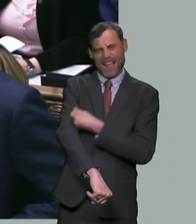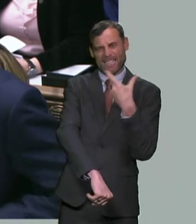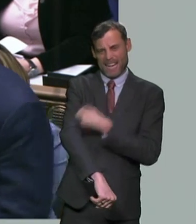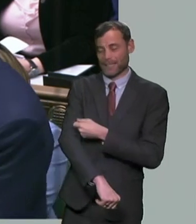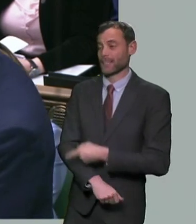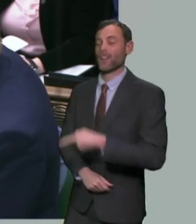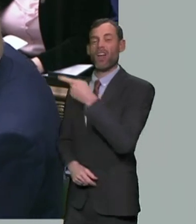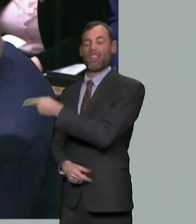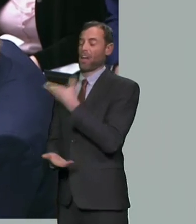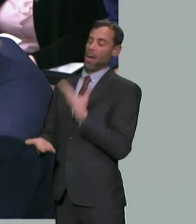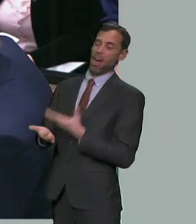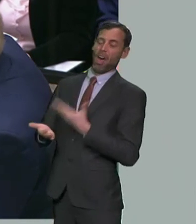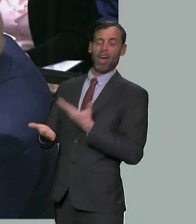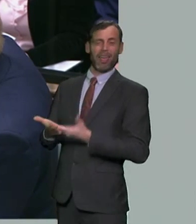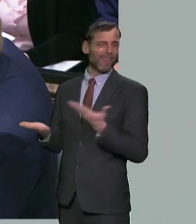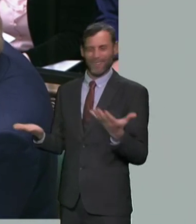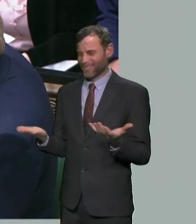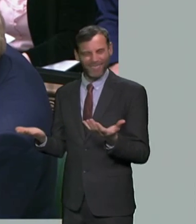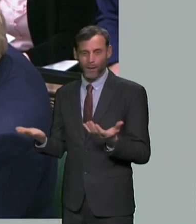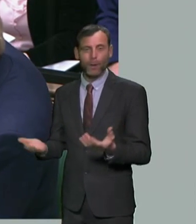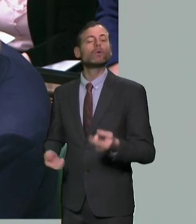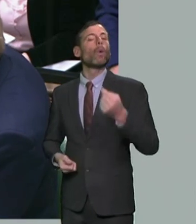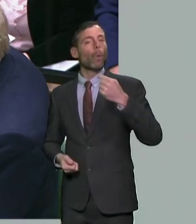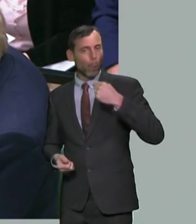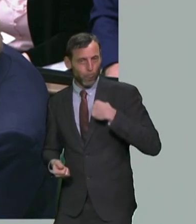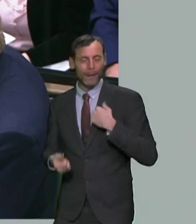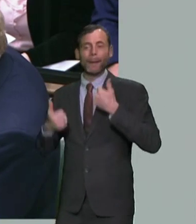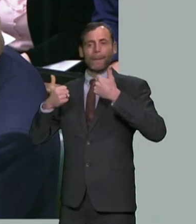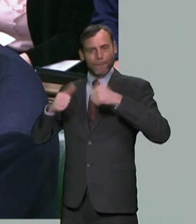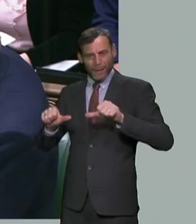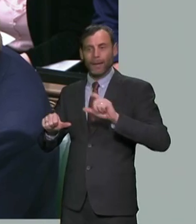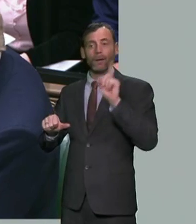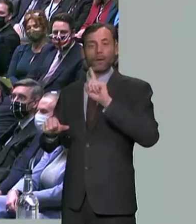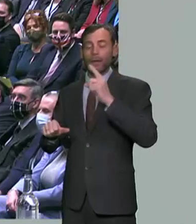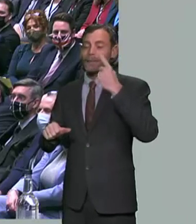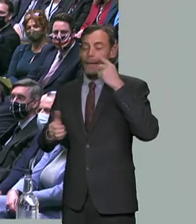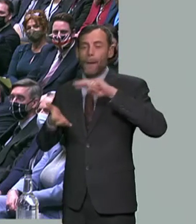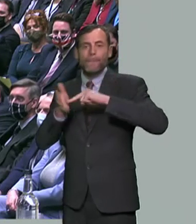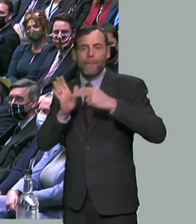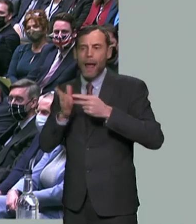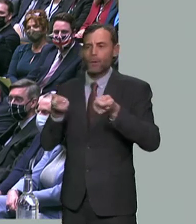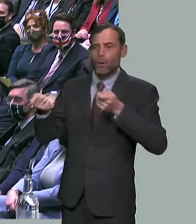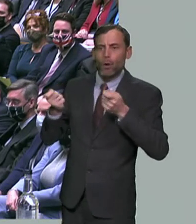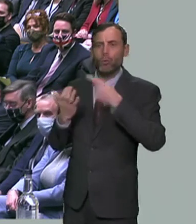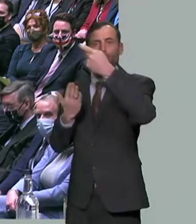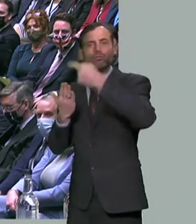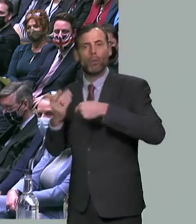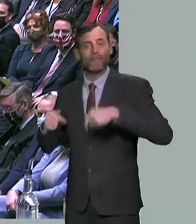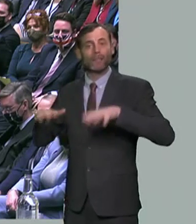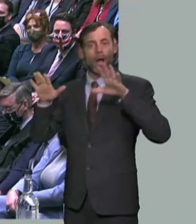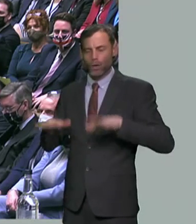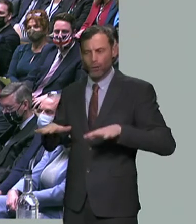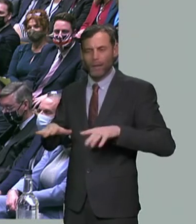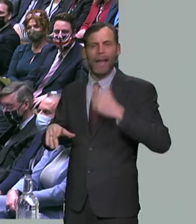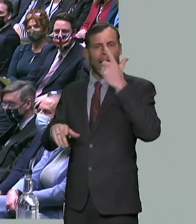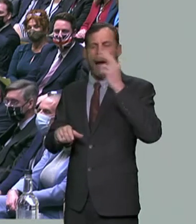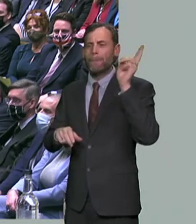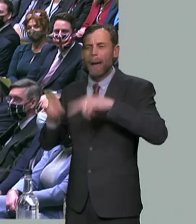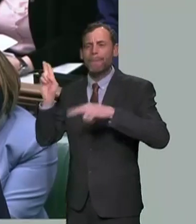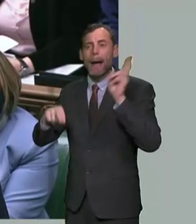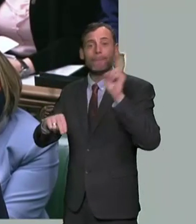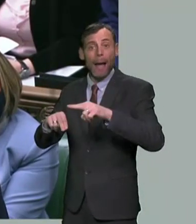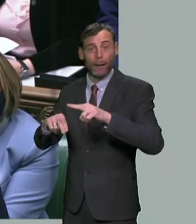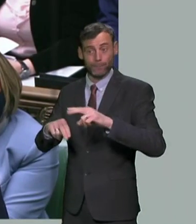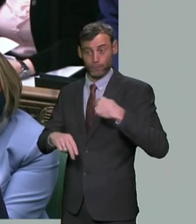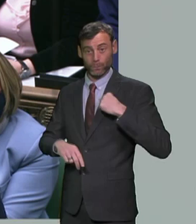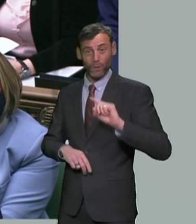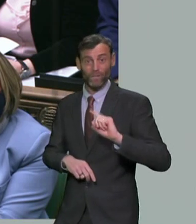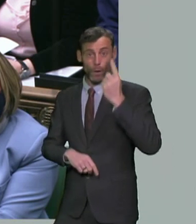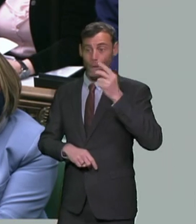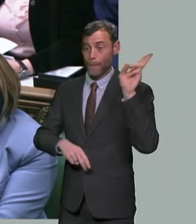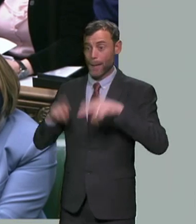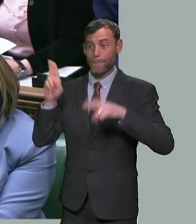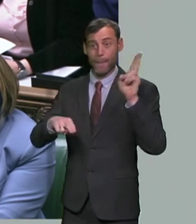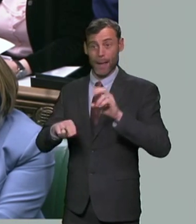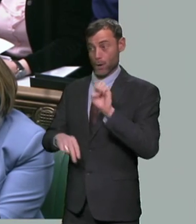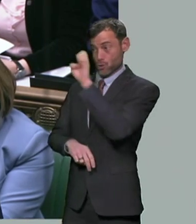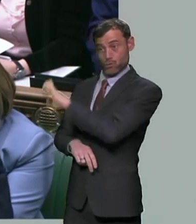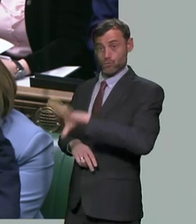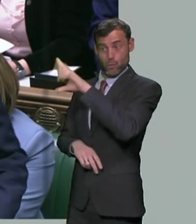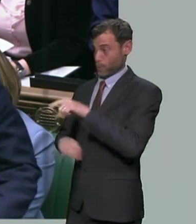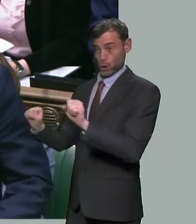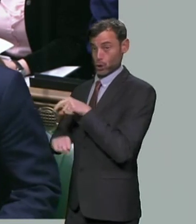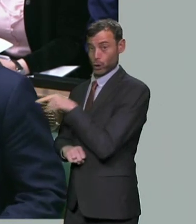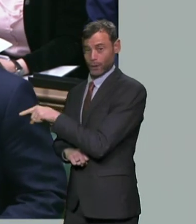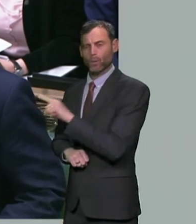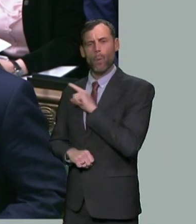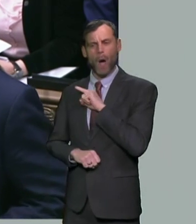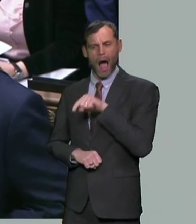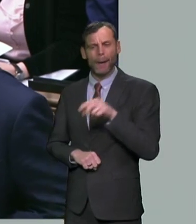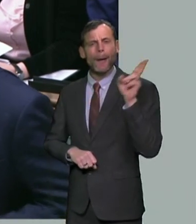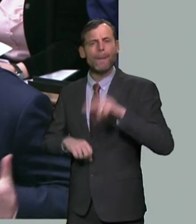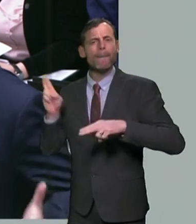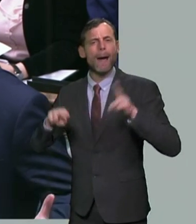The reason we have been able to lift restrictions faster than any other country in Europe, and we have the most open economy and the most open society in Europe,